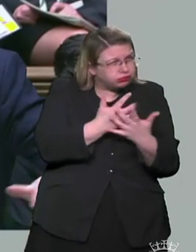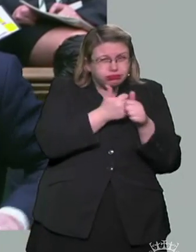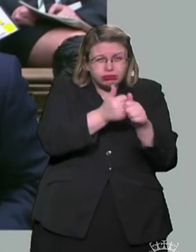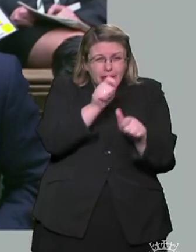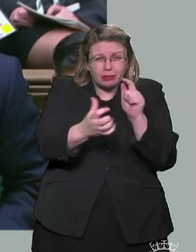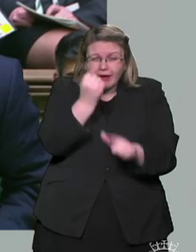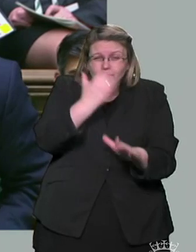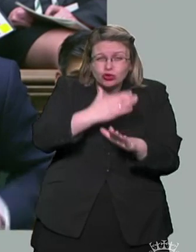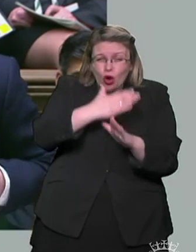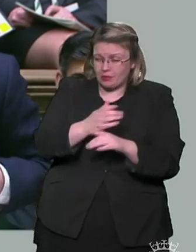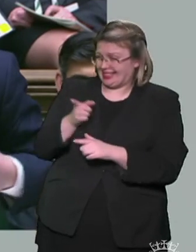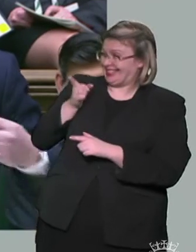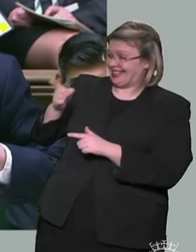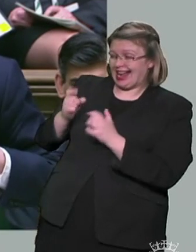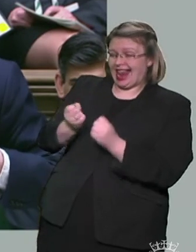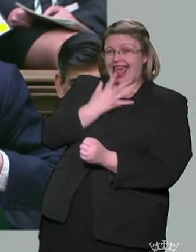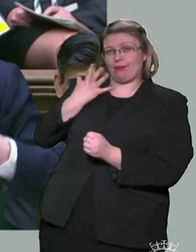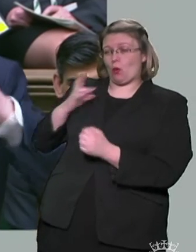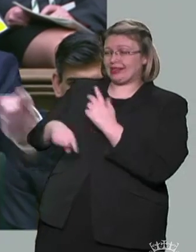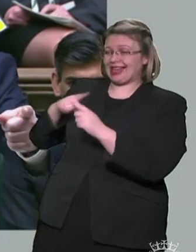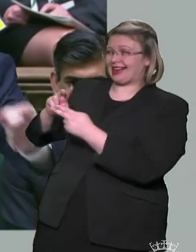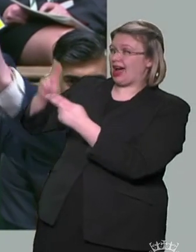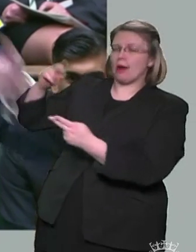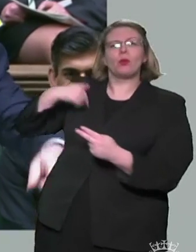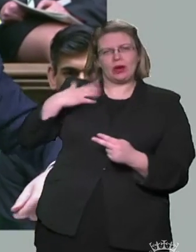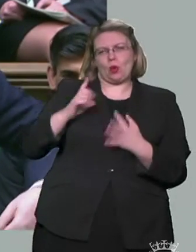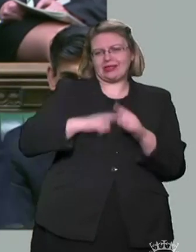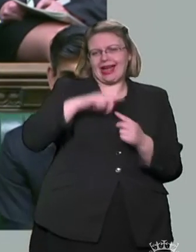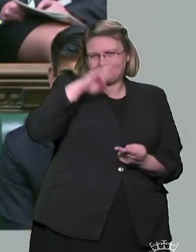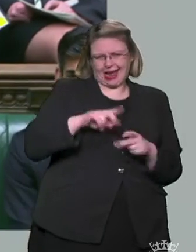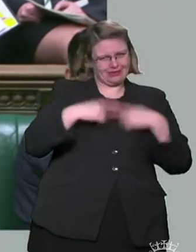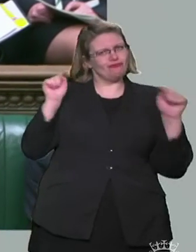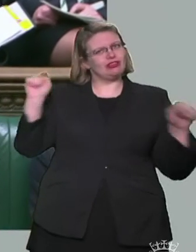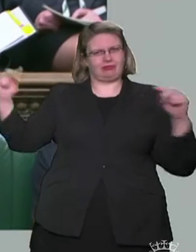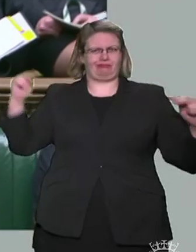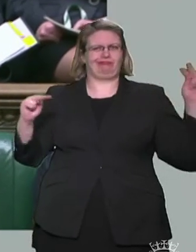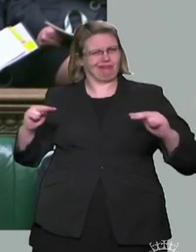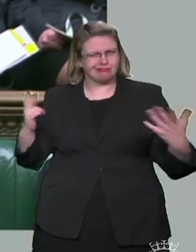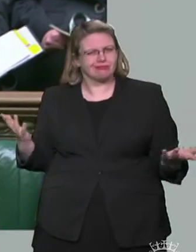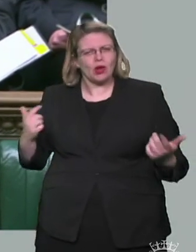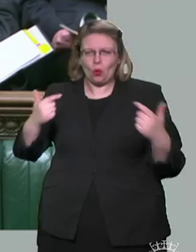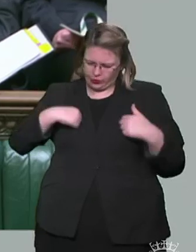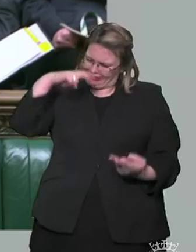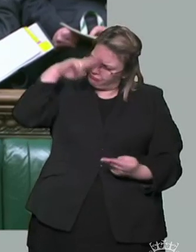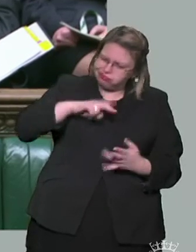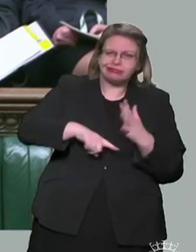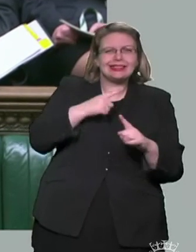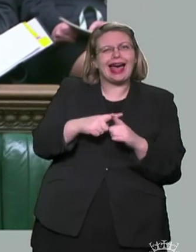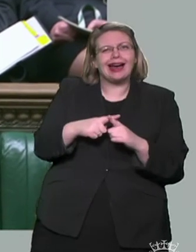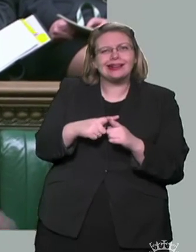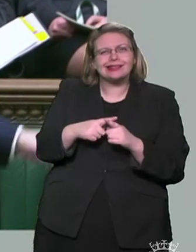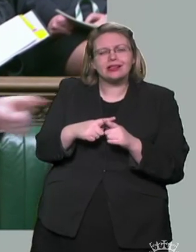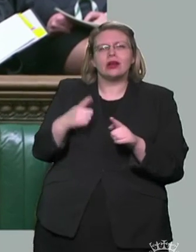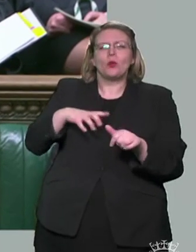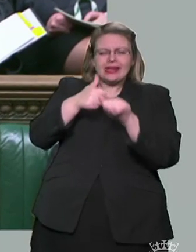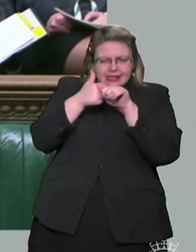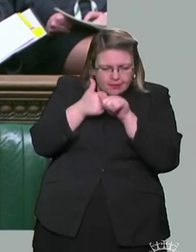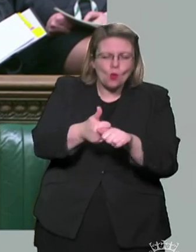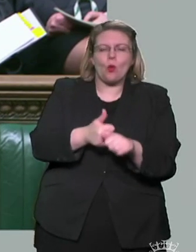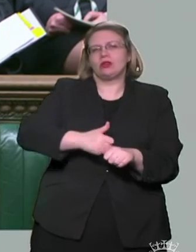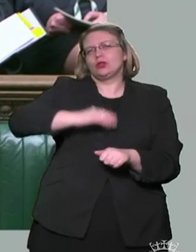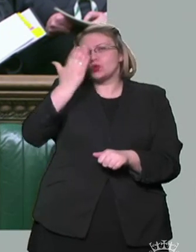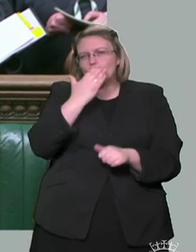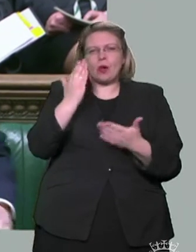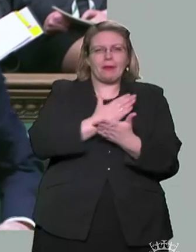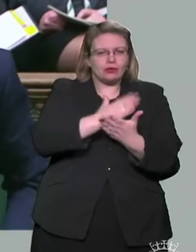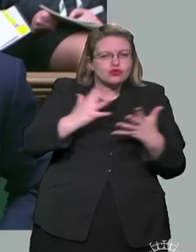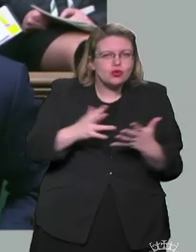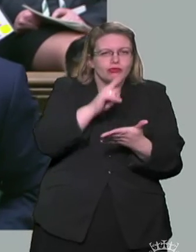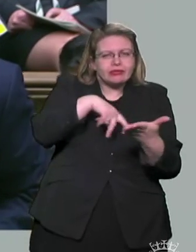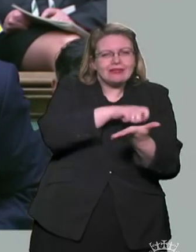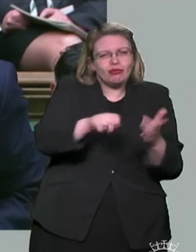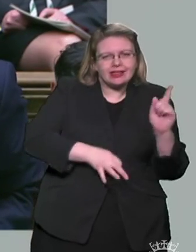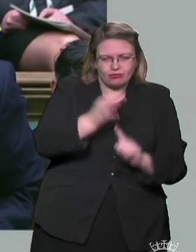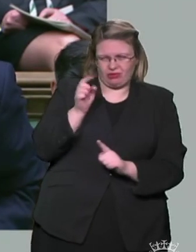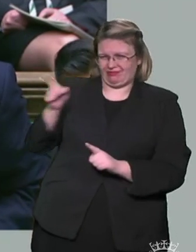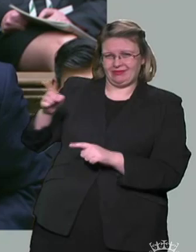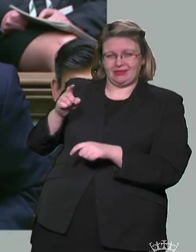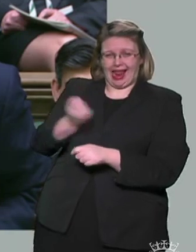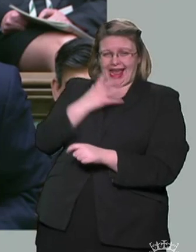They want to raise taxes; we want to cut taxes, and that is what we are doing.